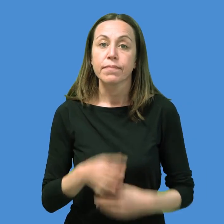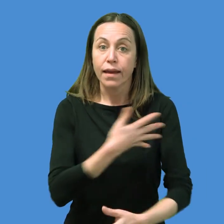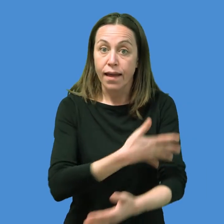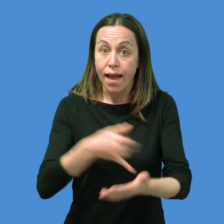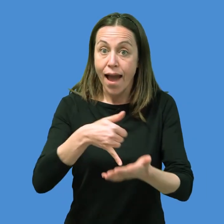sangre